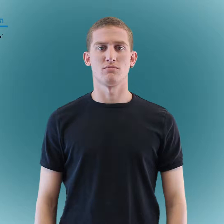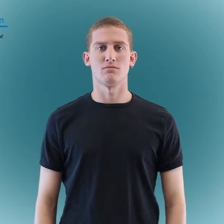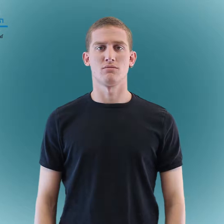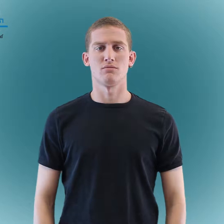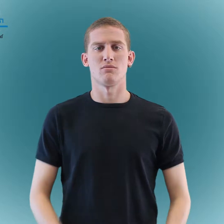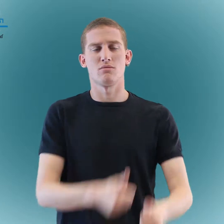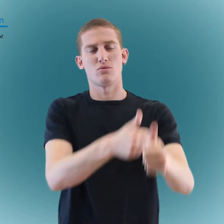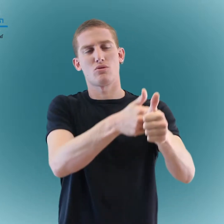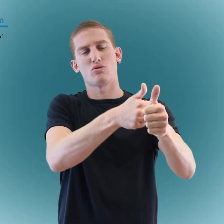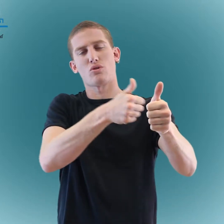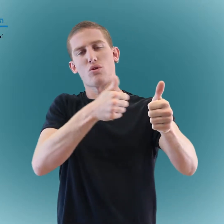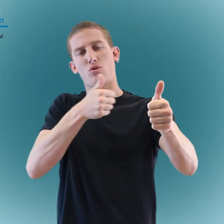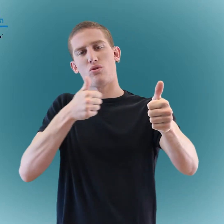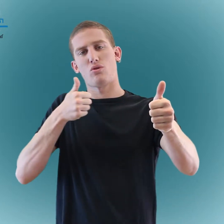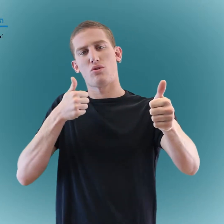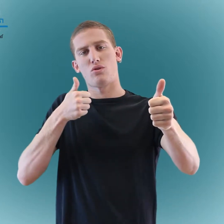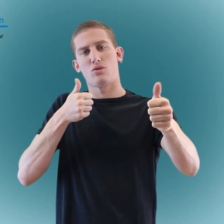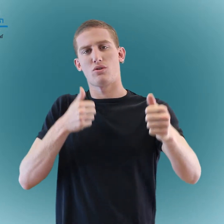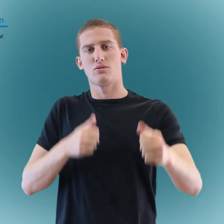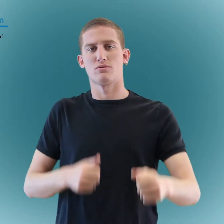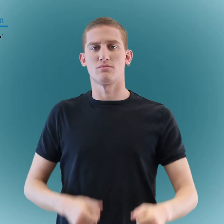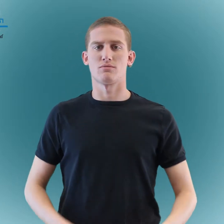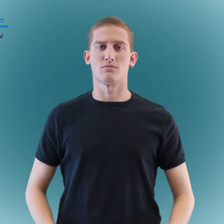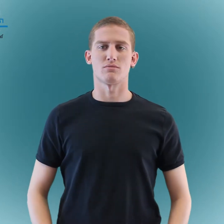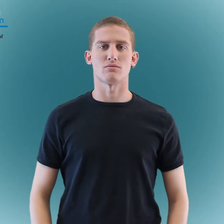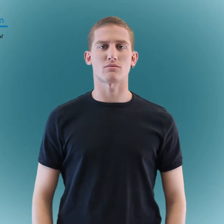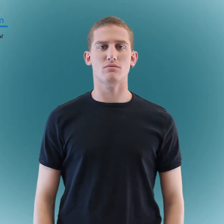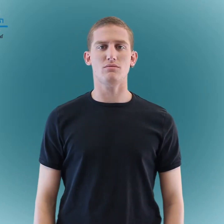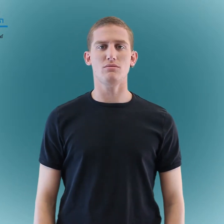תור